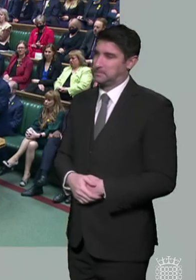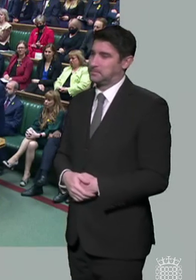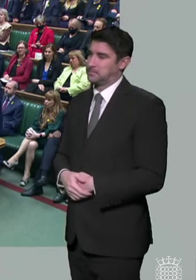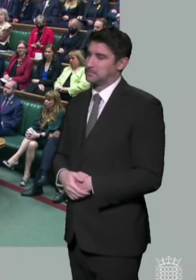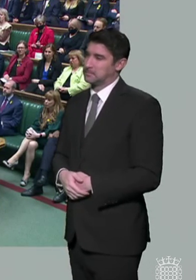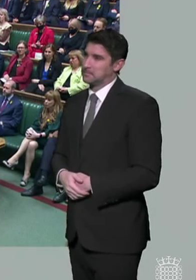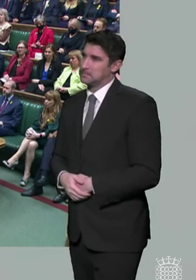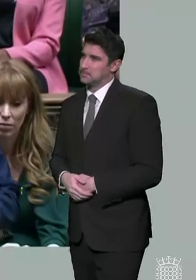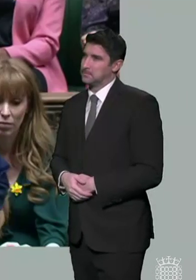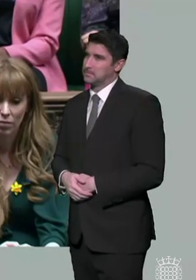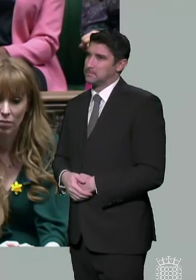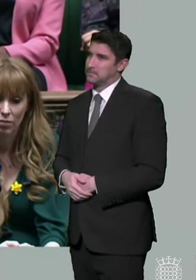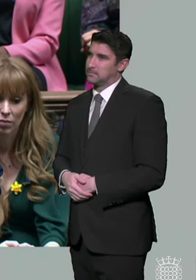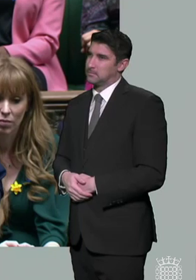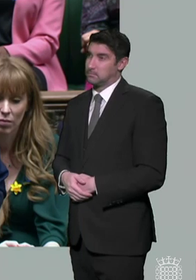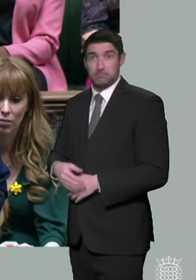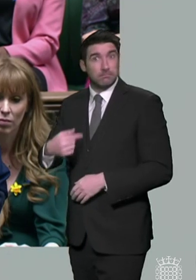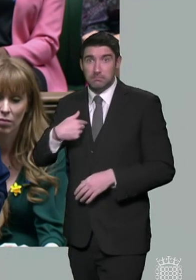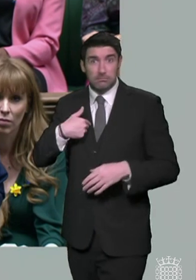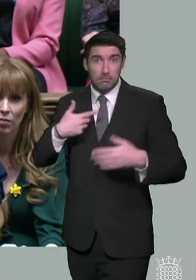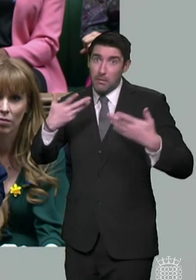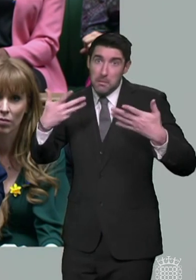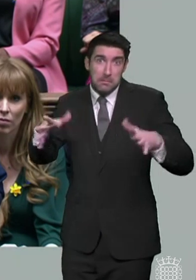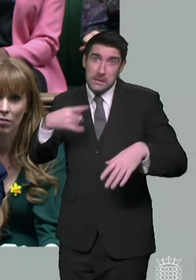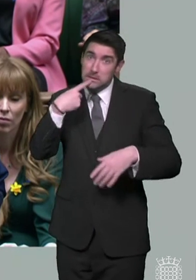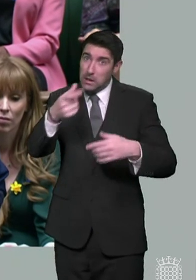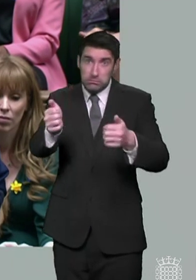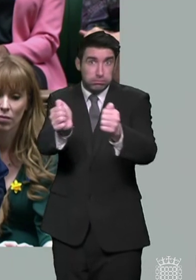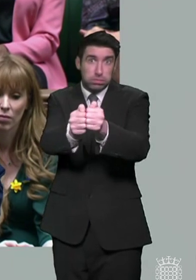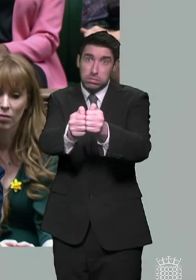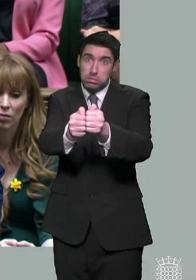I support the measures that have been taken so far.